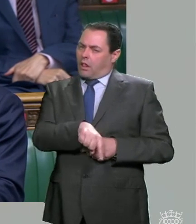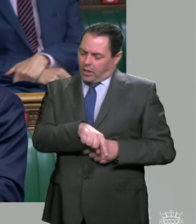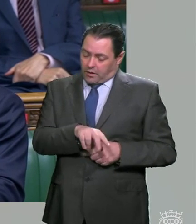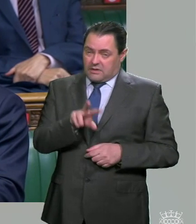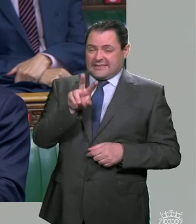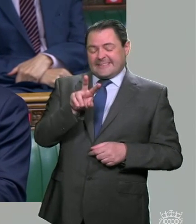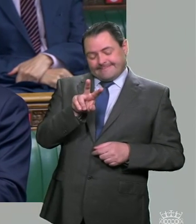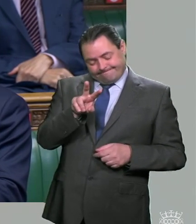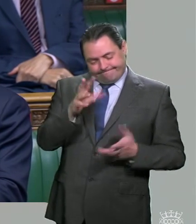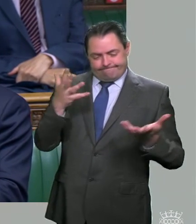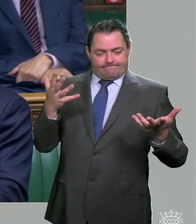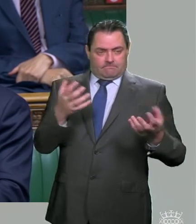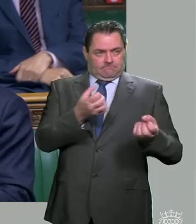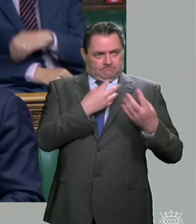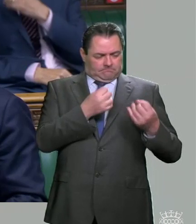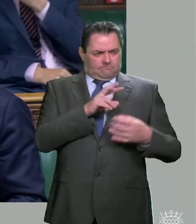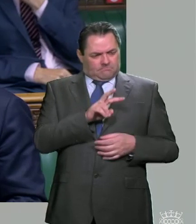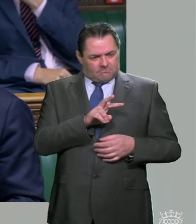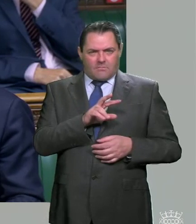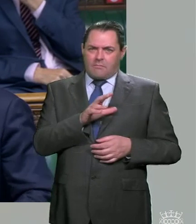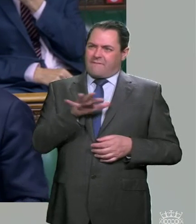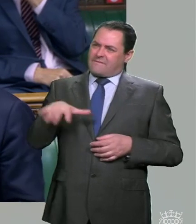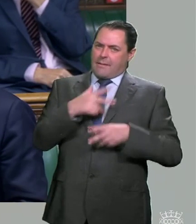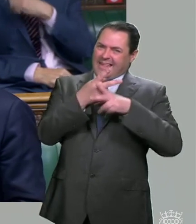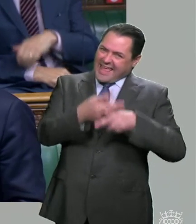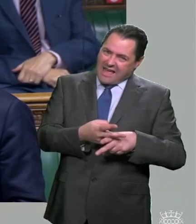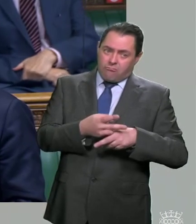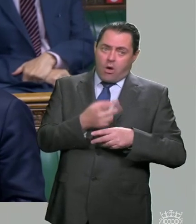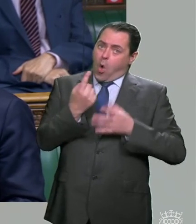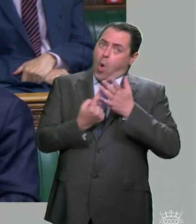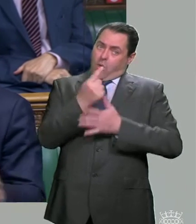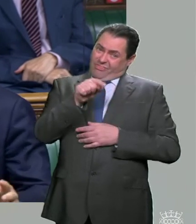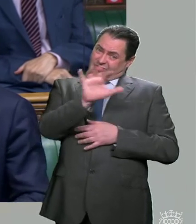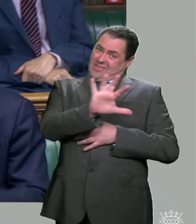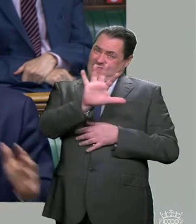Such inspiring working family carers are not unique to Chesham and Amersham.